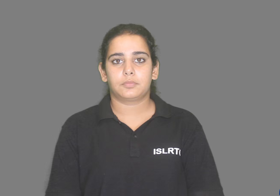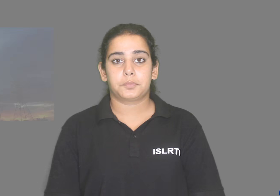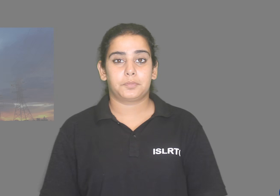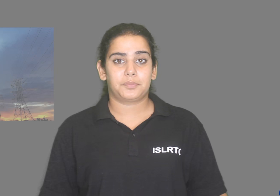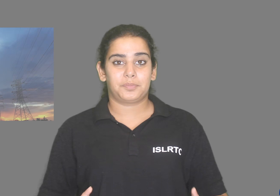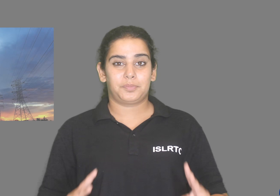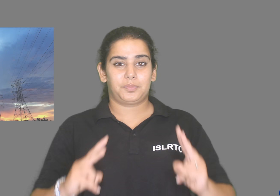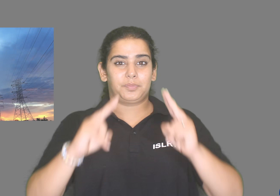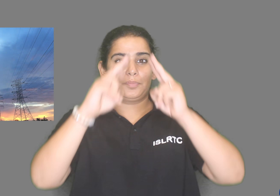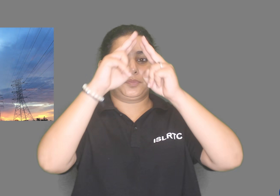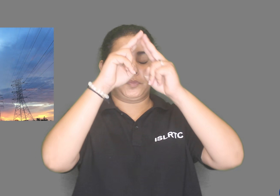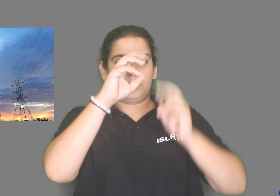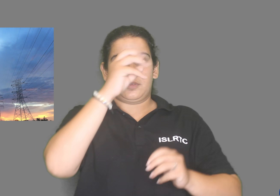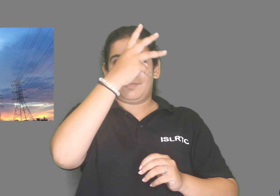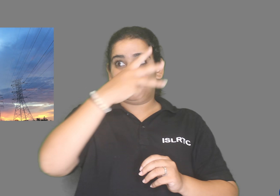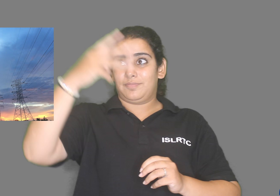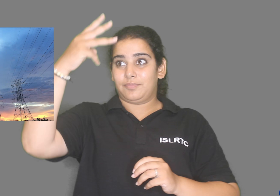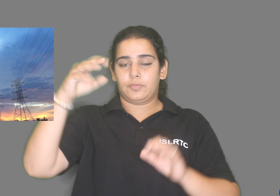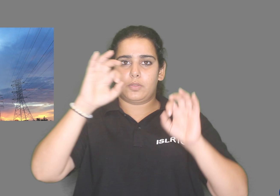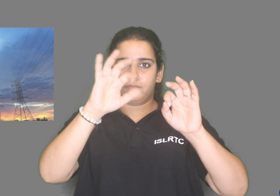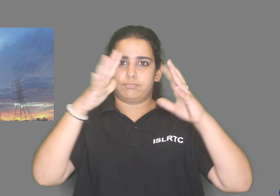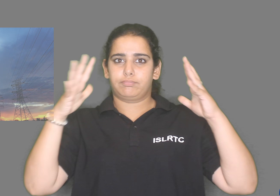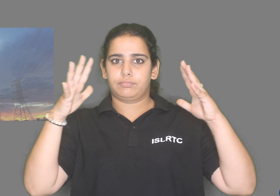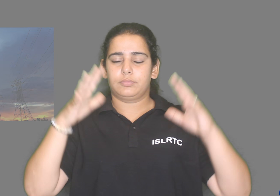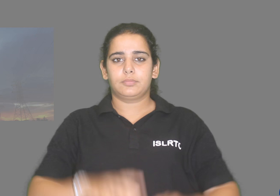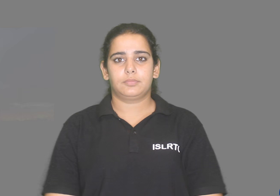Pylon